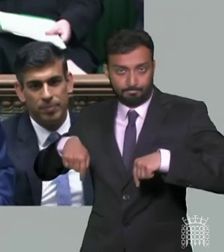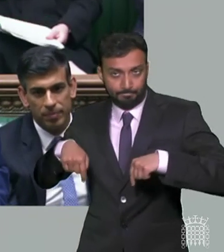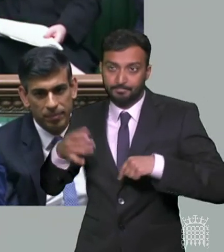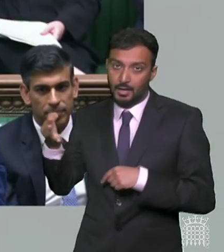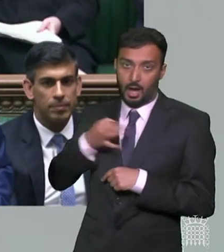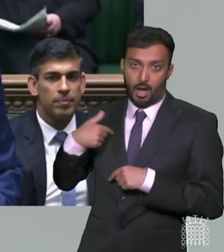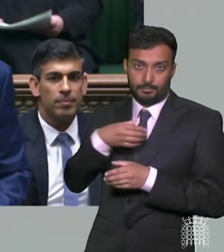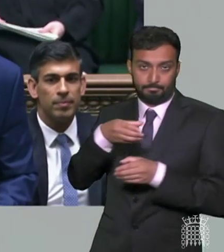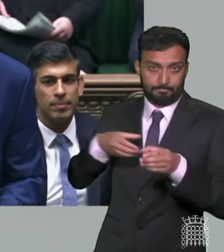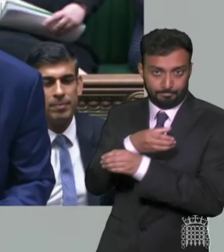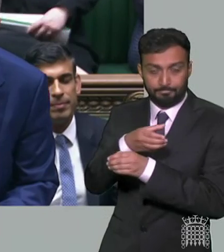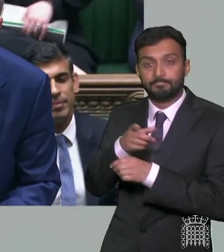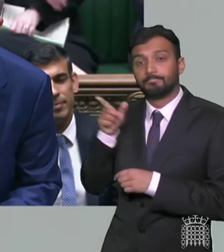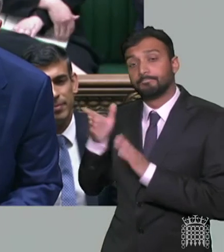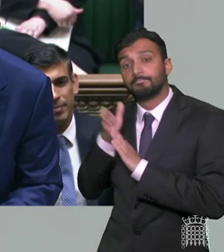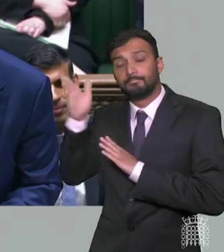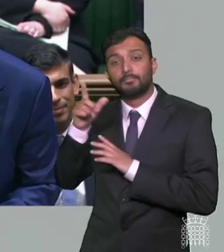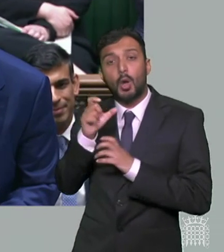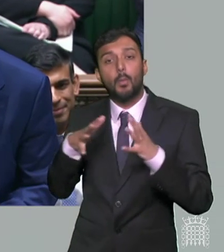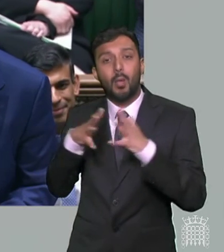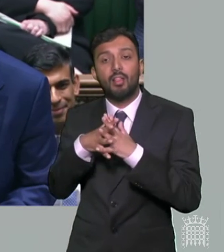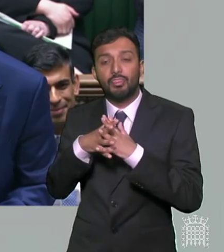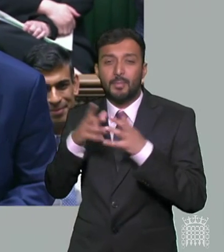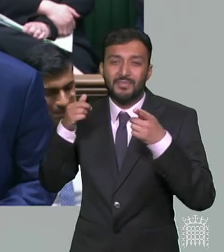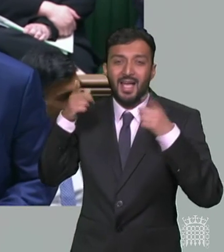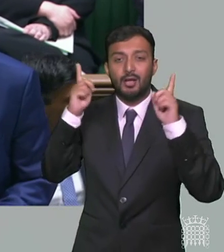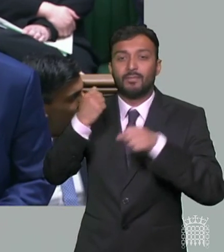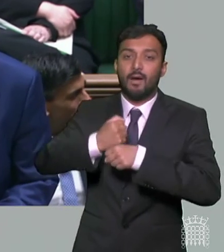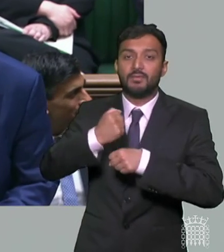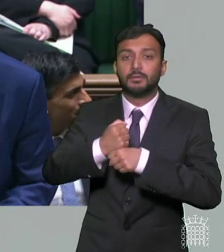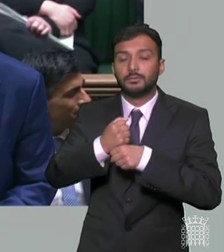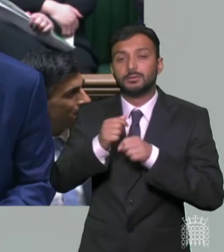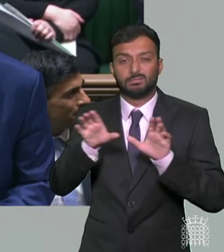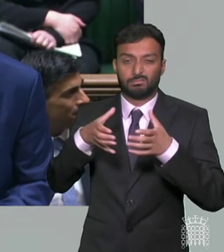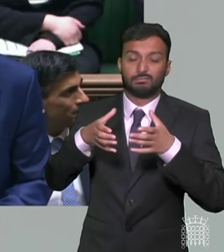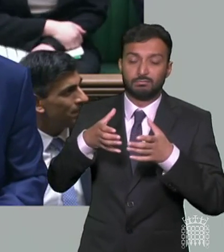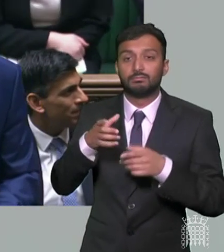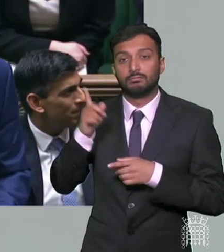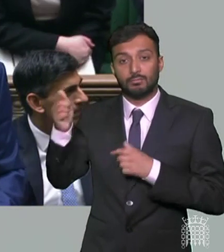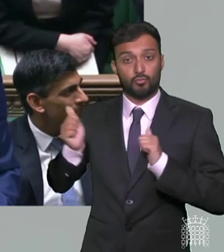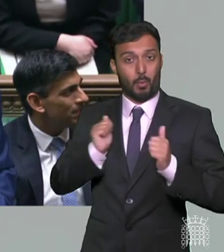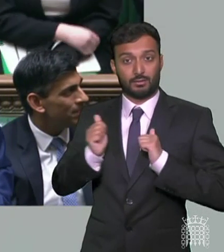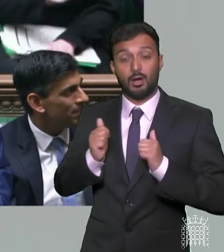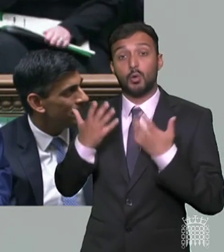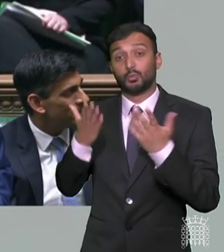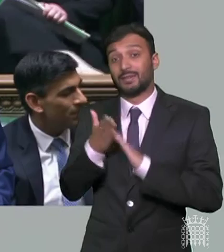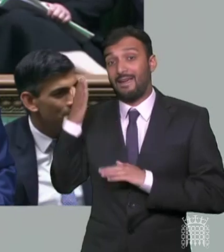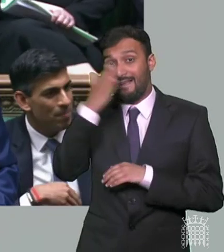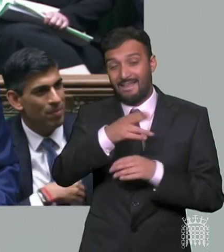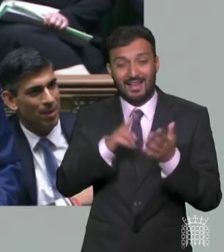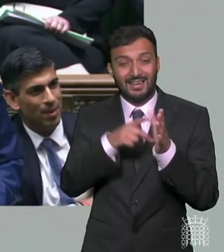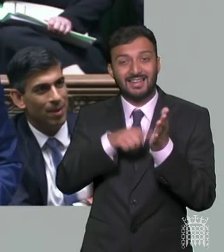He attended the Commonwealth Heads of Government meeting in Rwanda and the G7 leaders summit, and today he is at the NATO summit in Madrid.